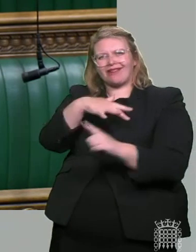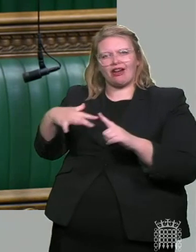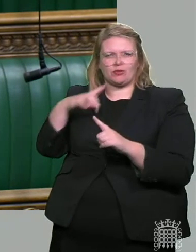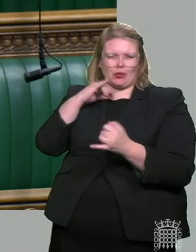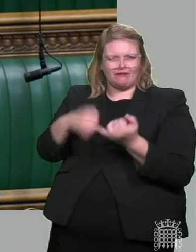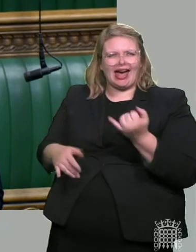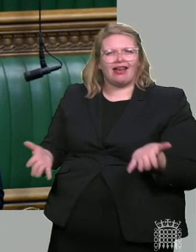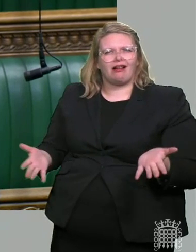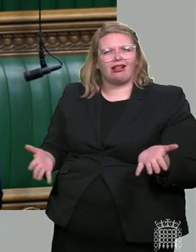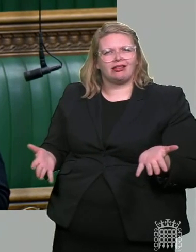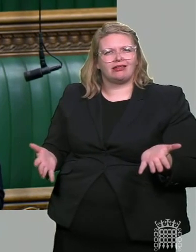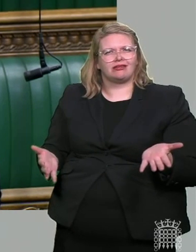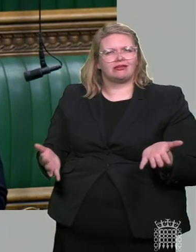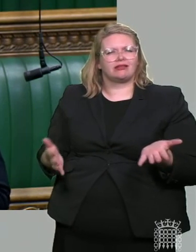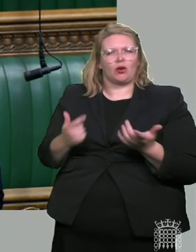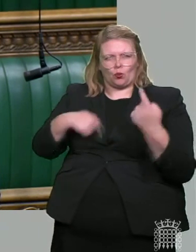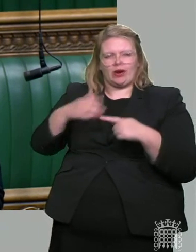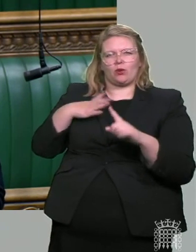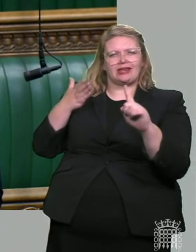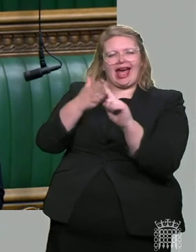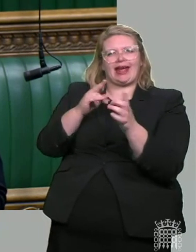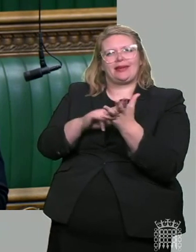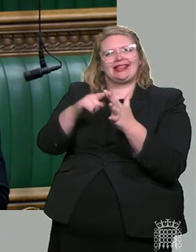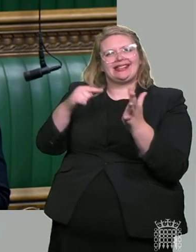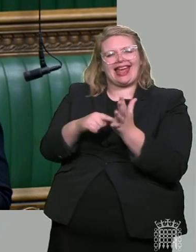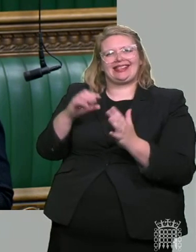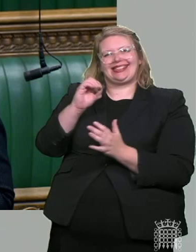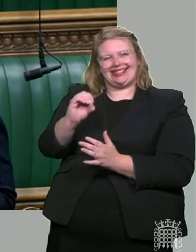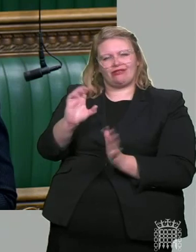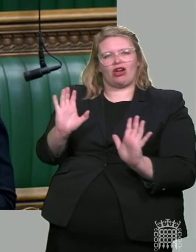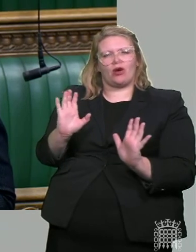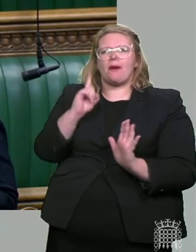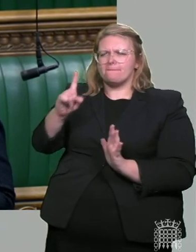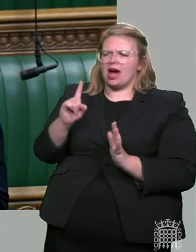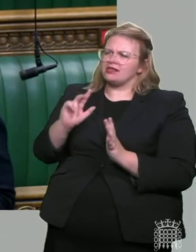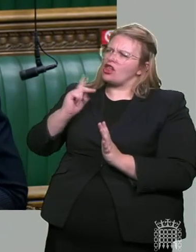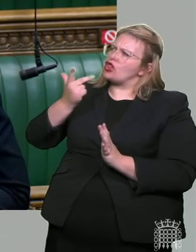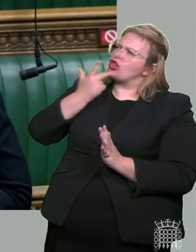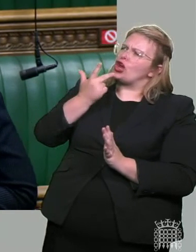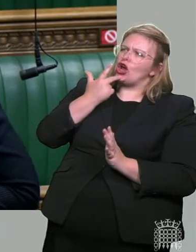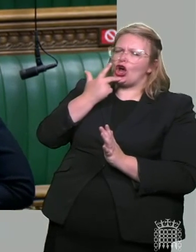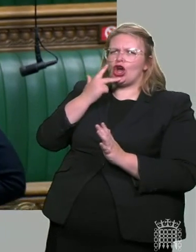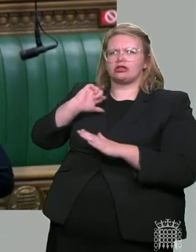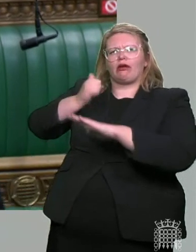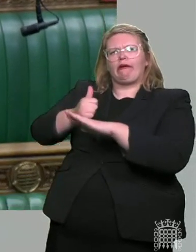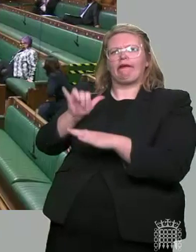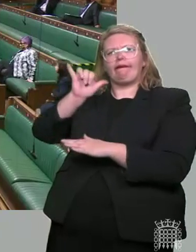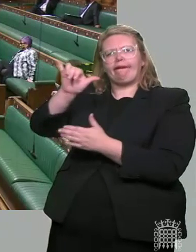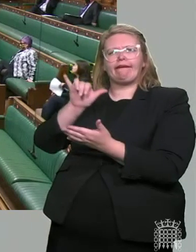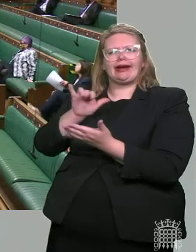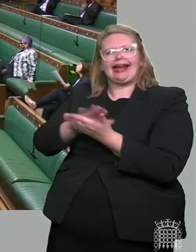Will he therefore take this opportunity to commit to amending the airports national policy statement in the light of those commitments?